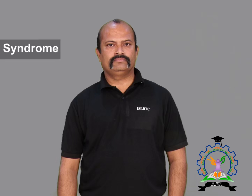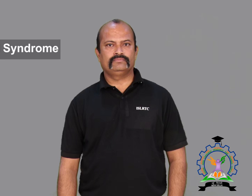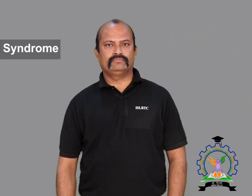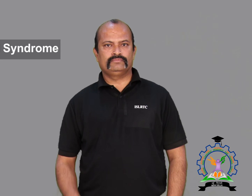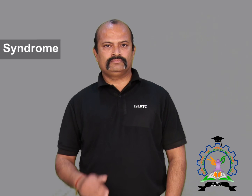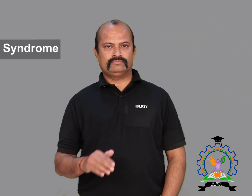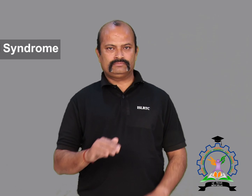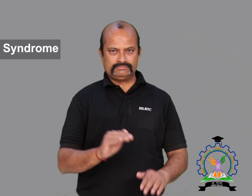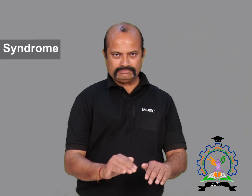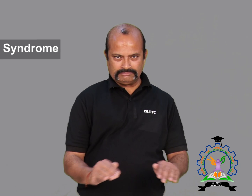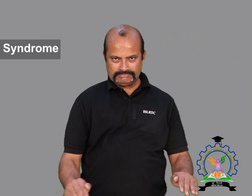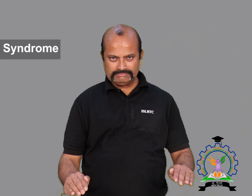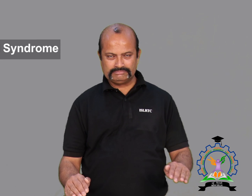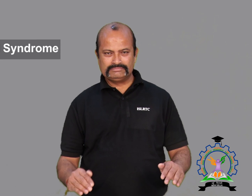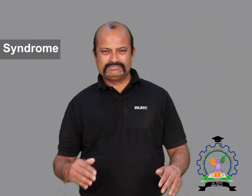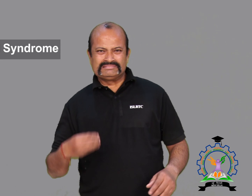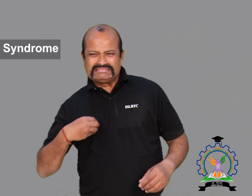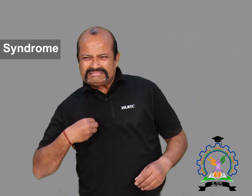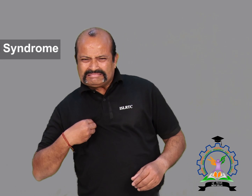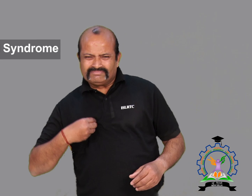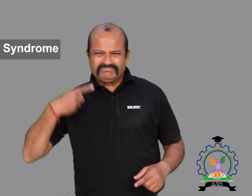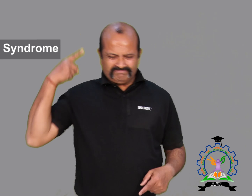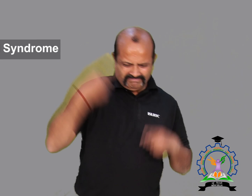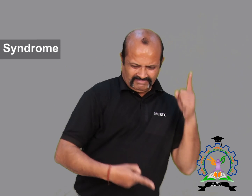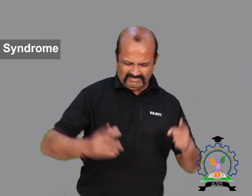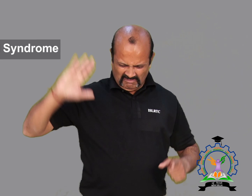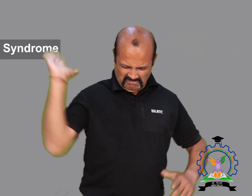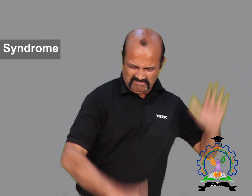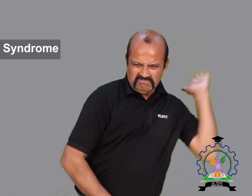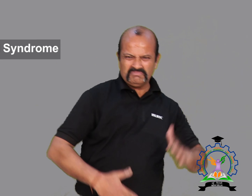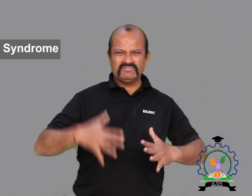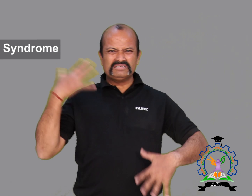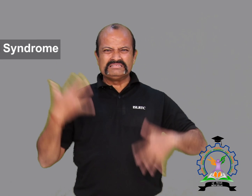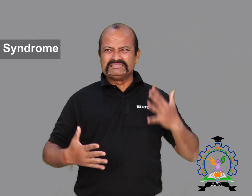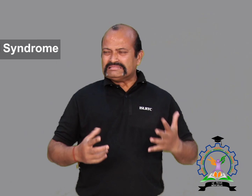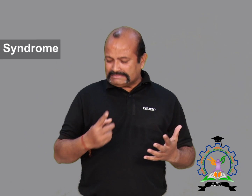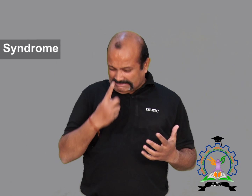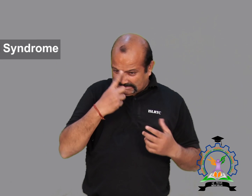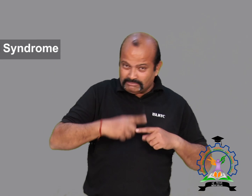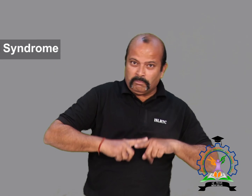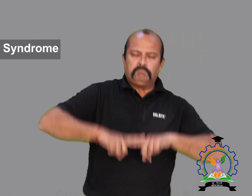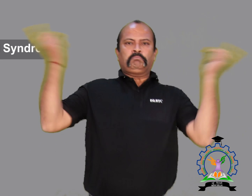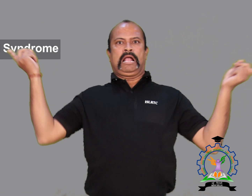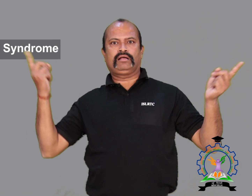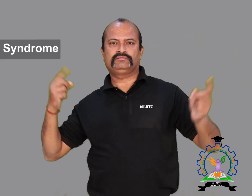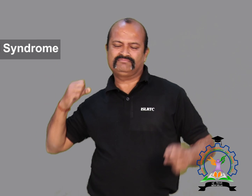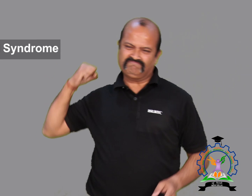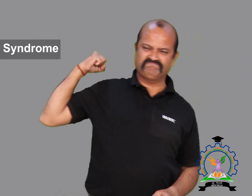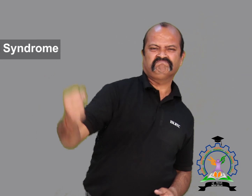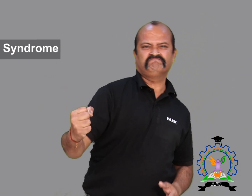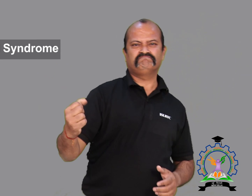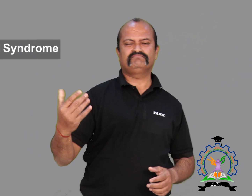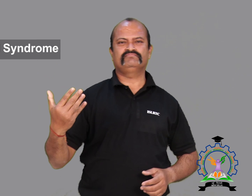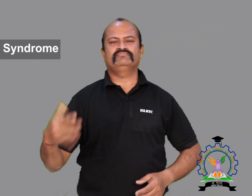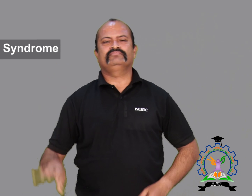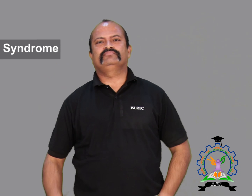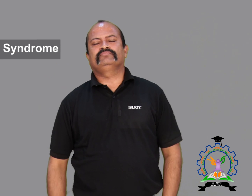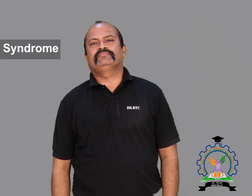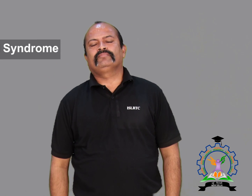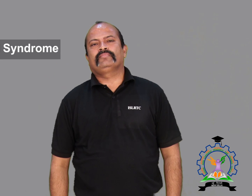Battered Child Syndrome